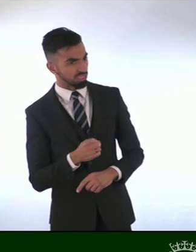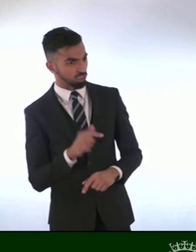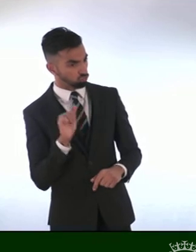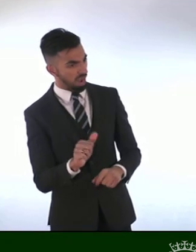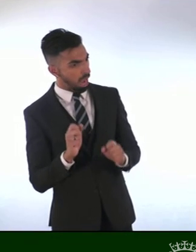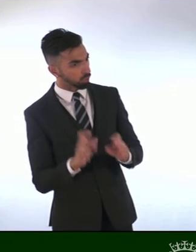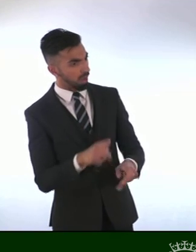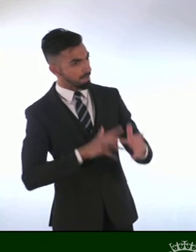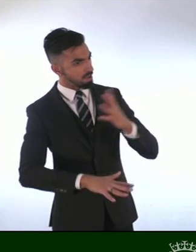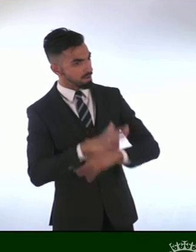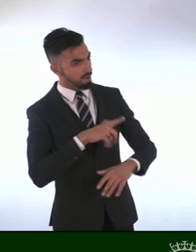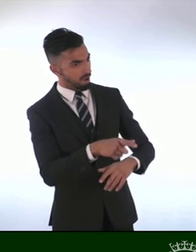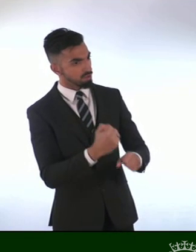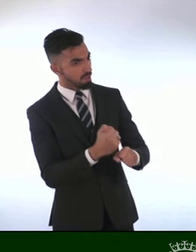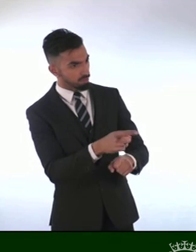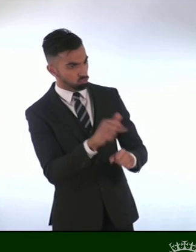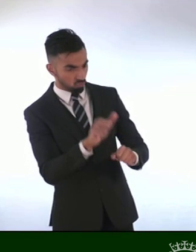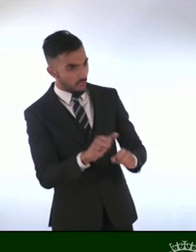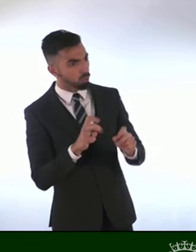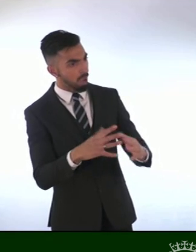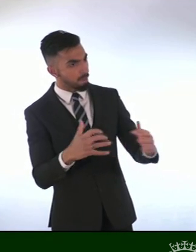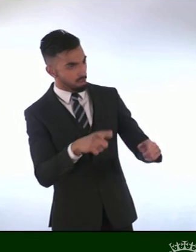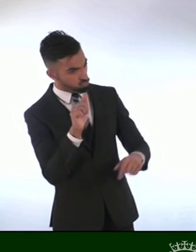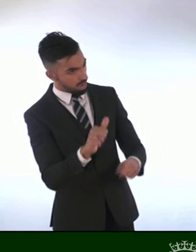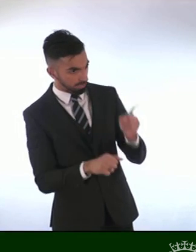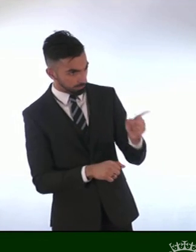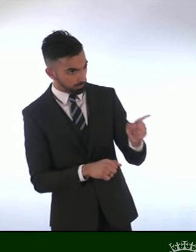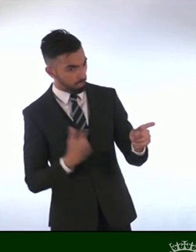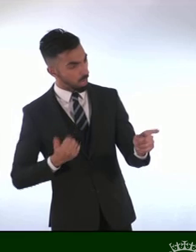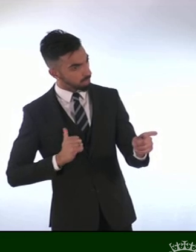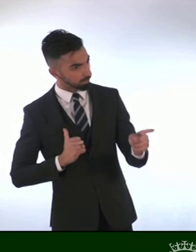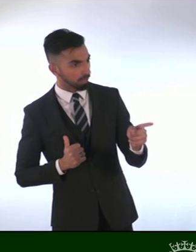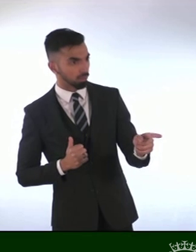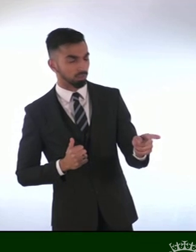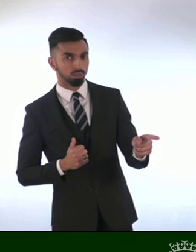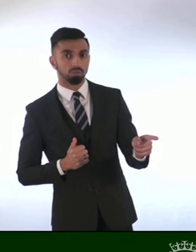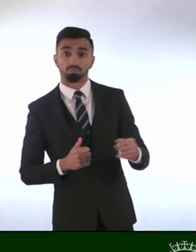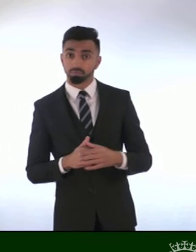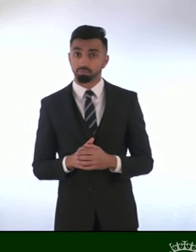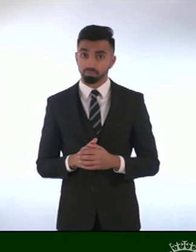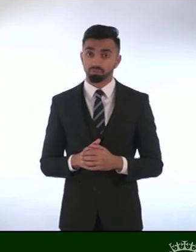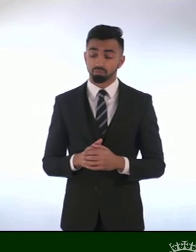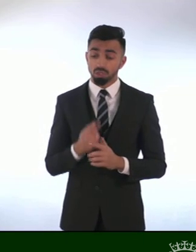Yesterday the Chancellor announced a £330 billion financial package for business.